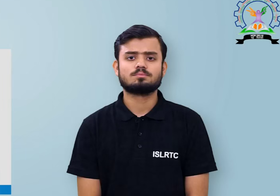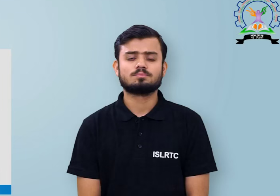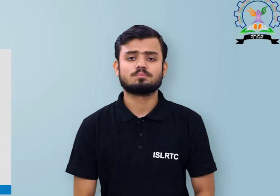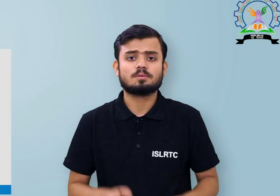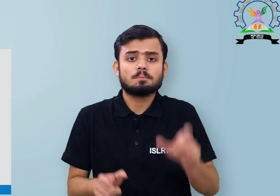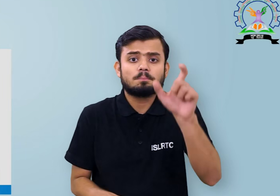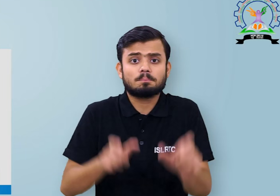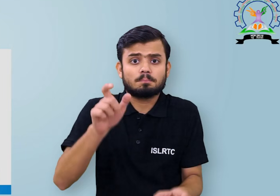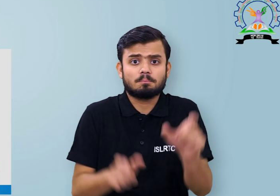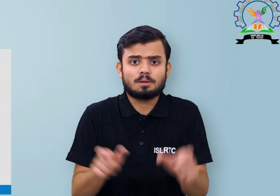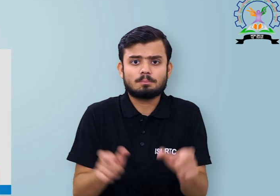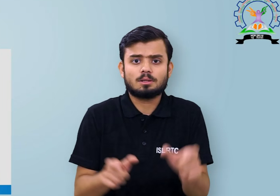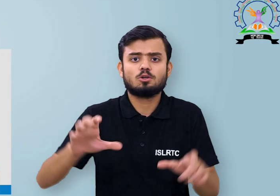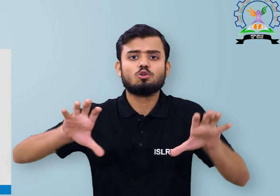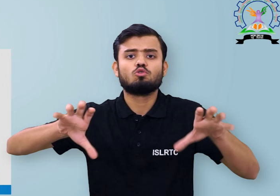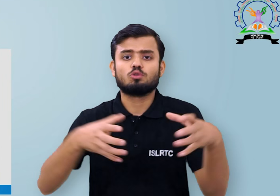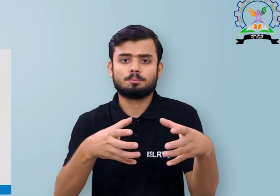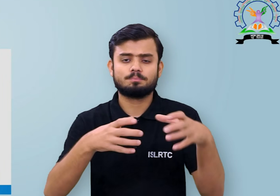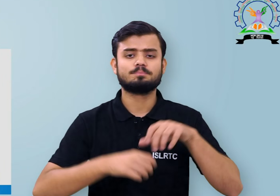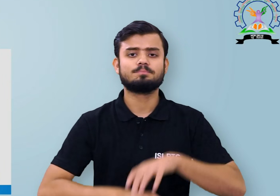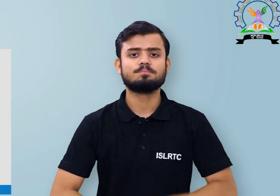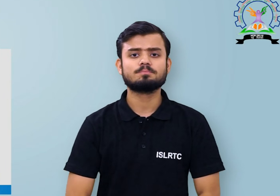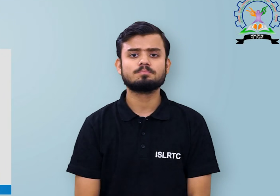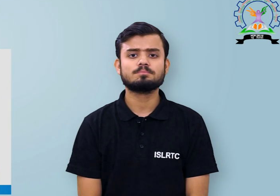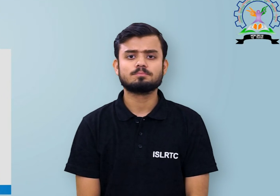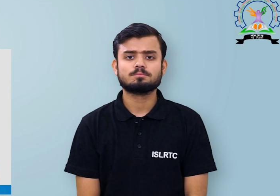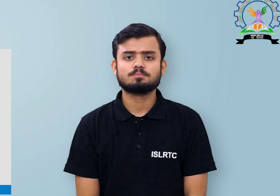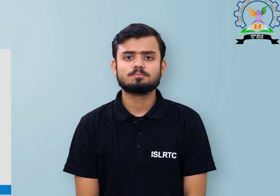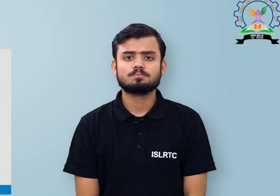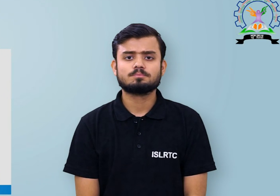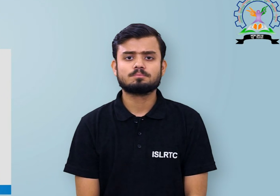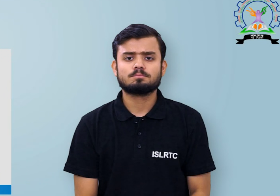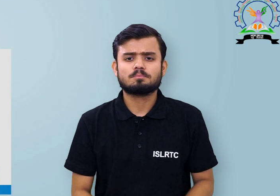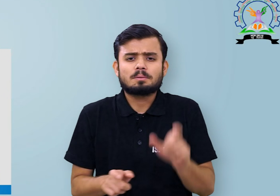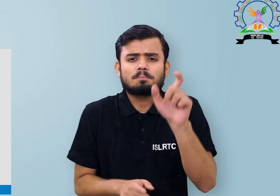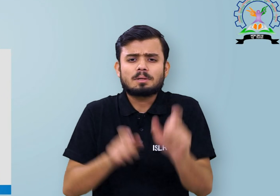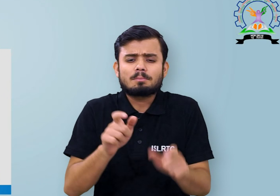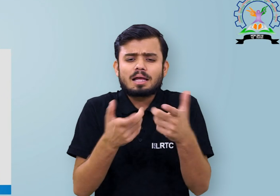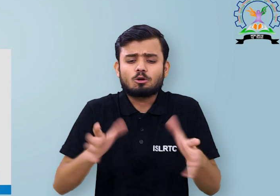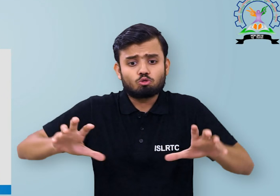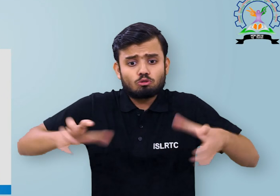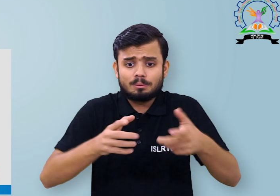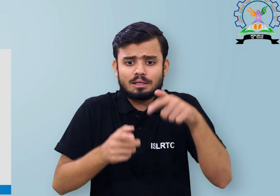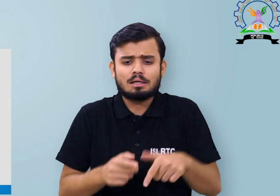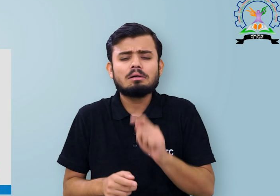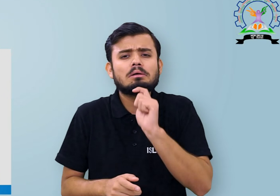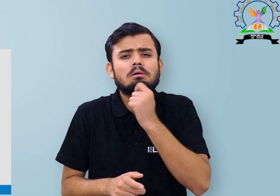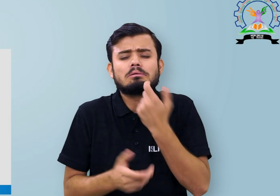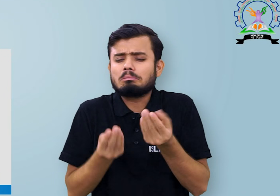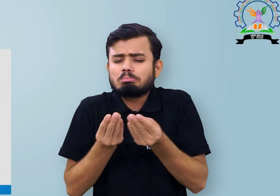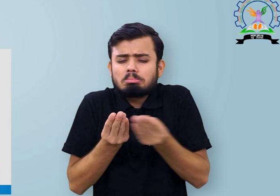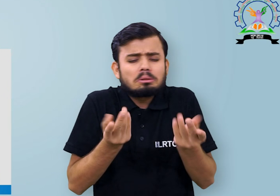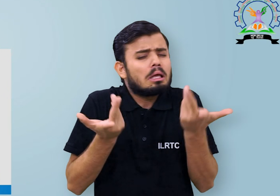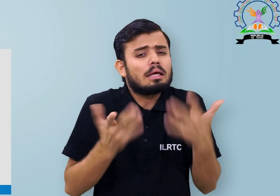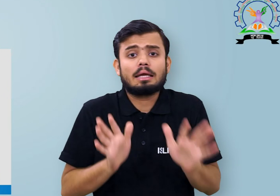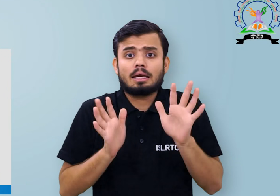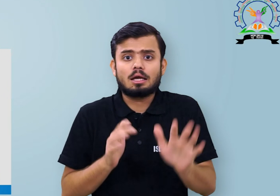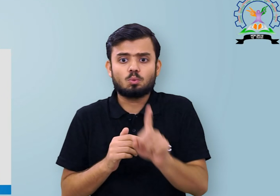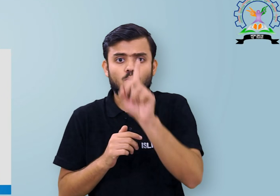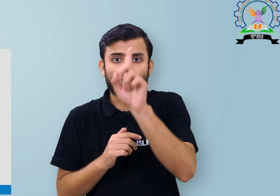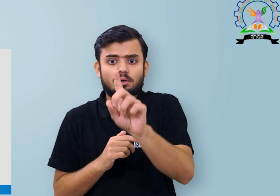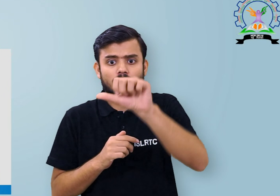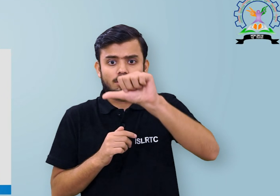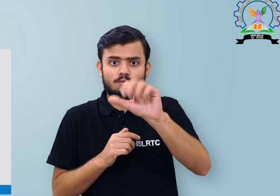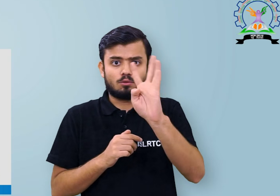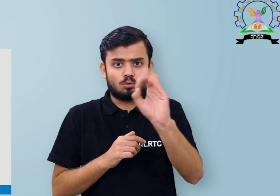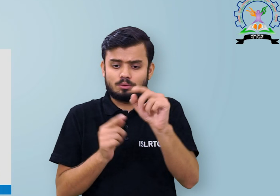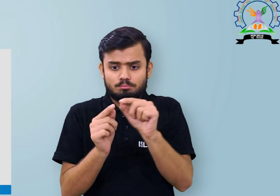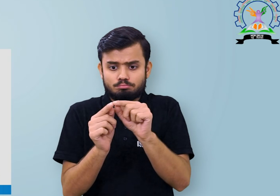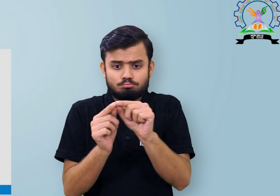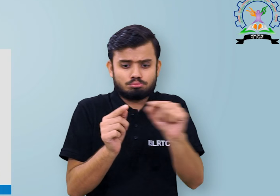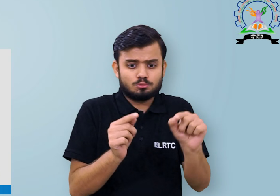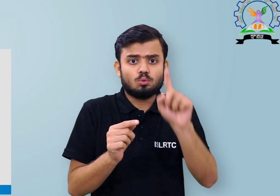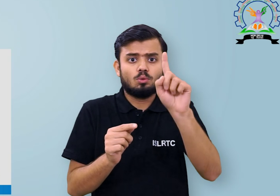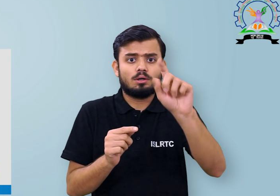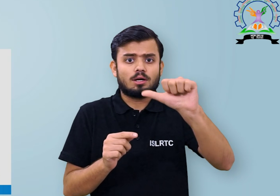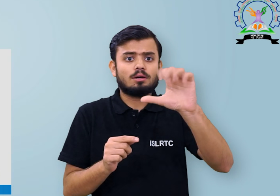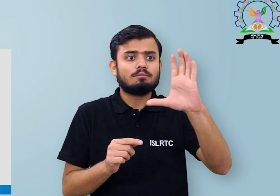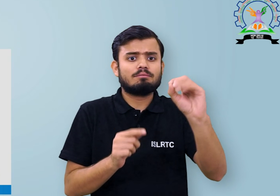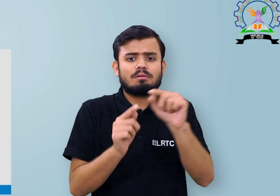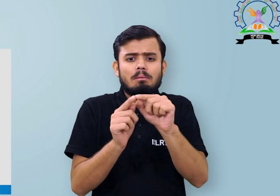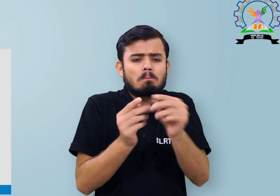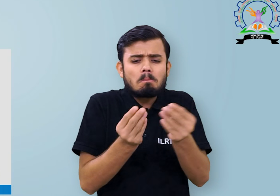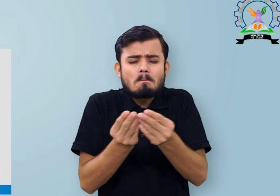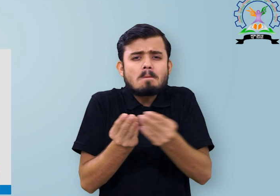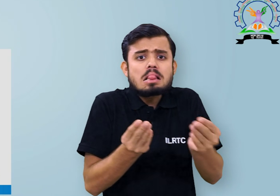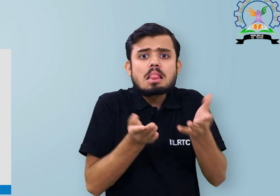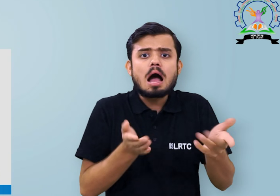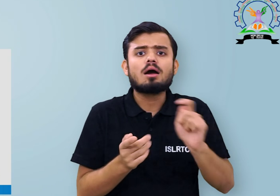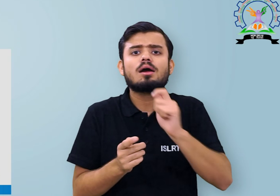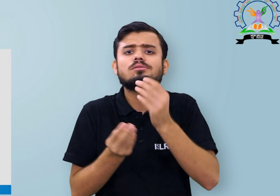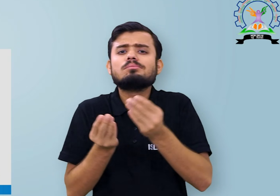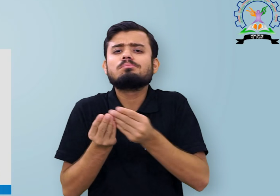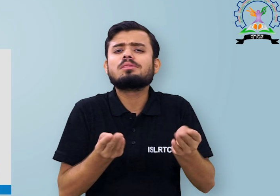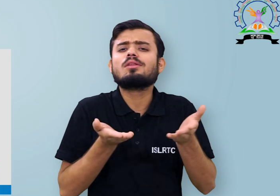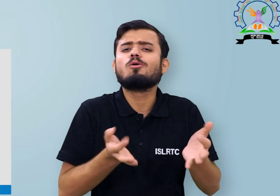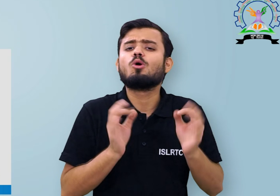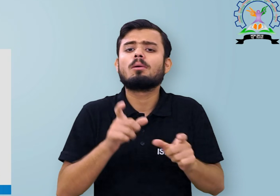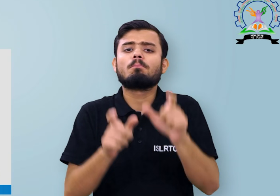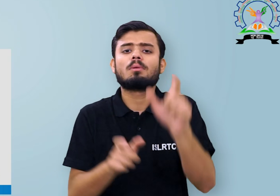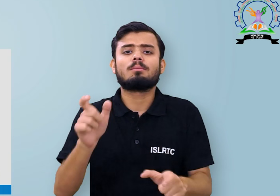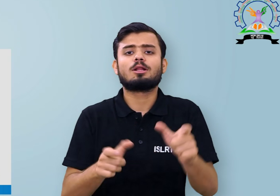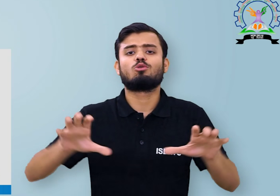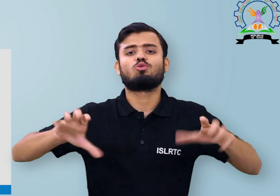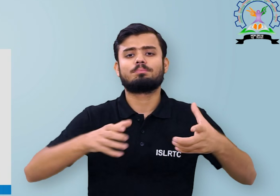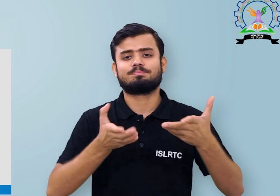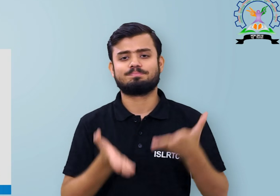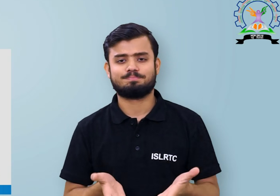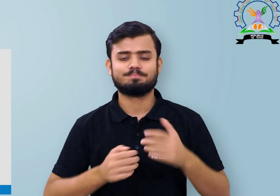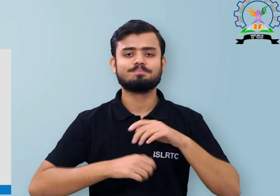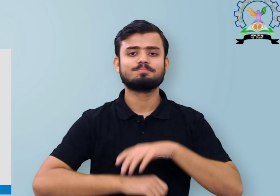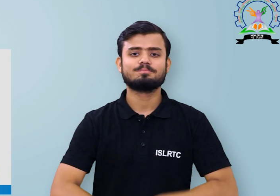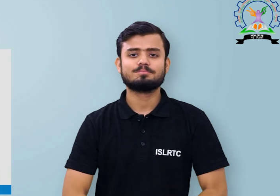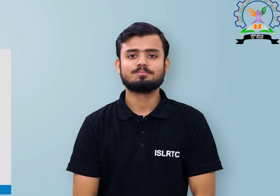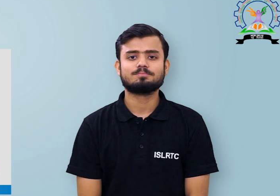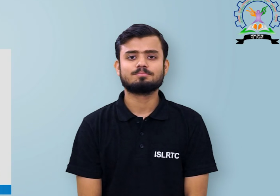Generation All of the people born and living at about the same time, regarded collectively.